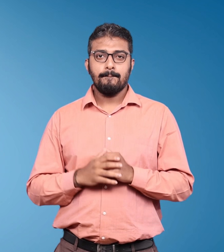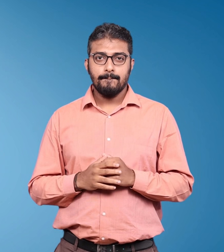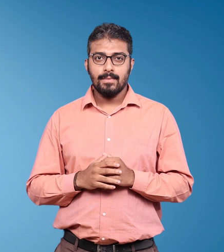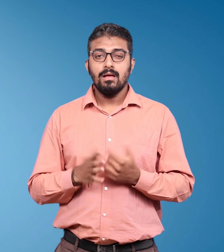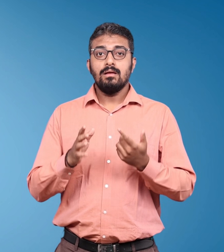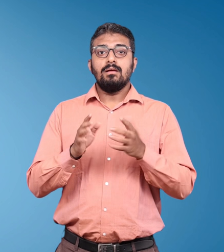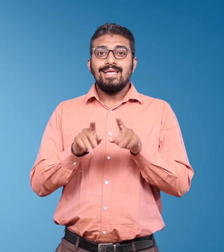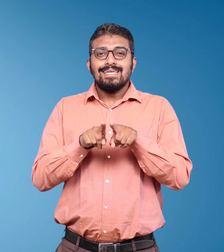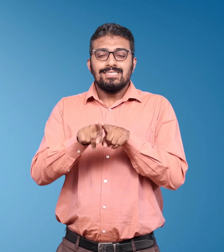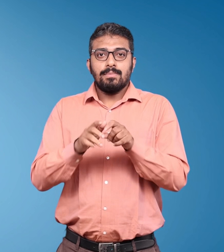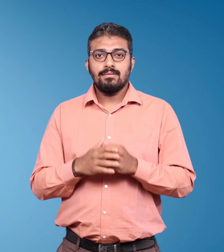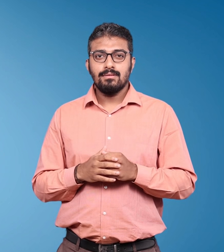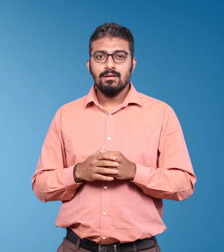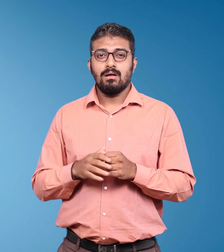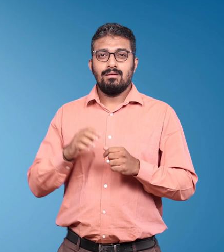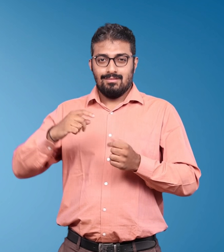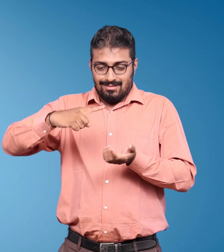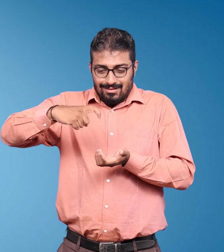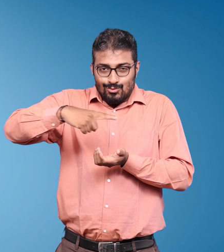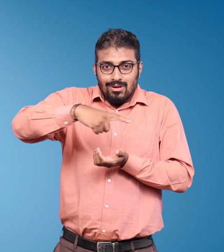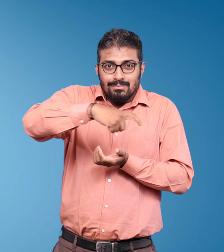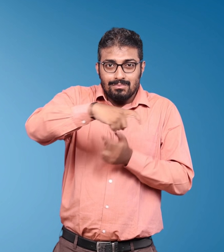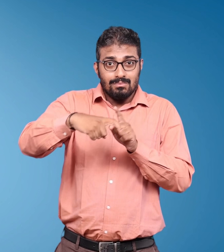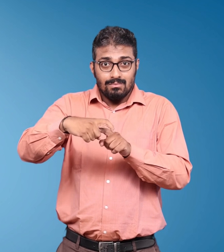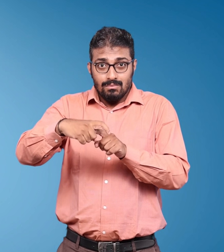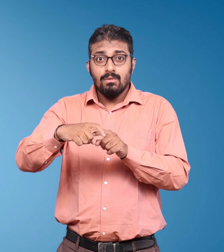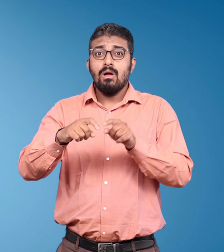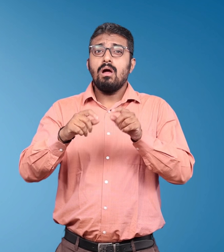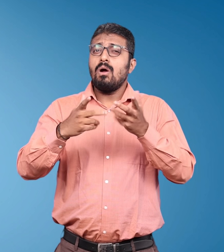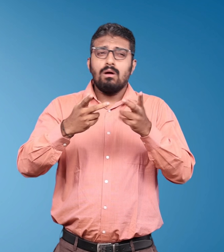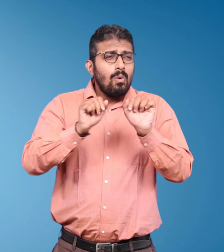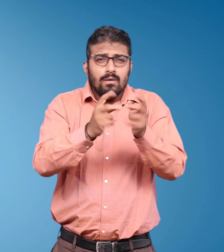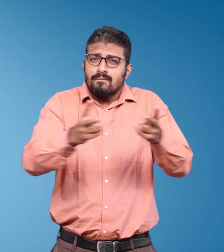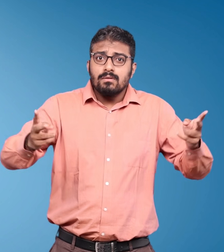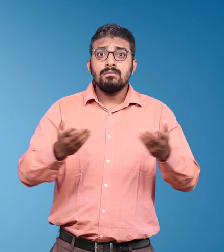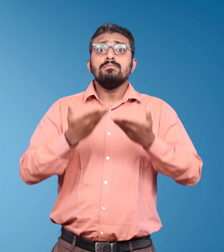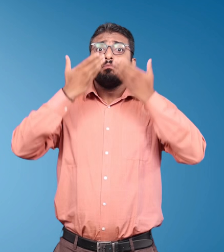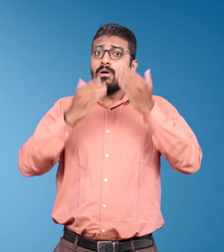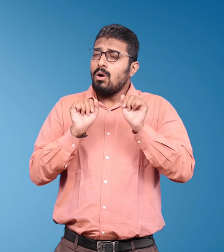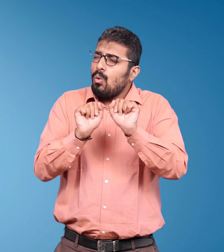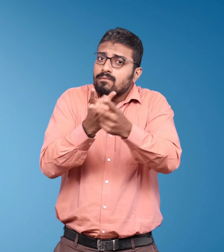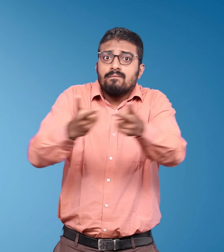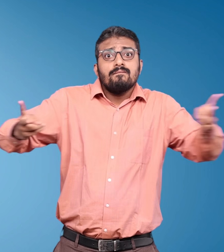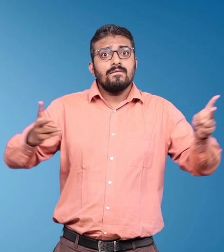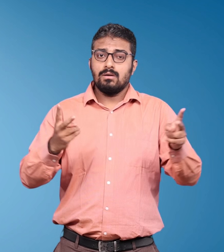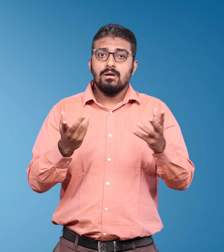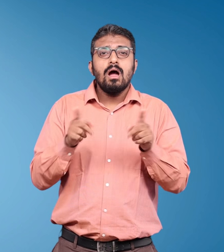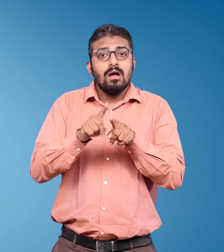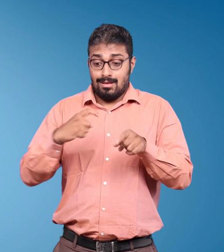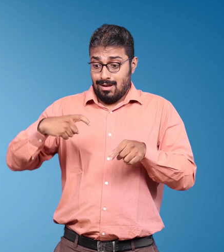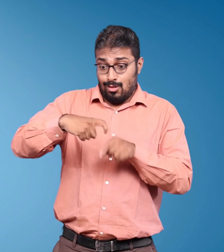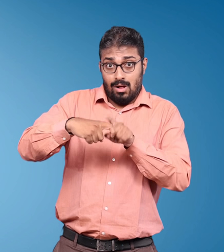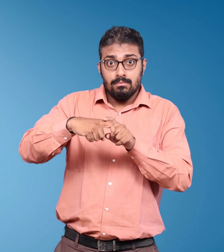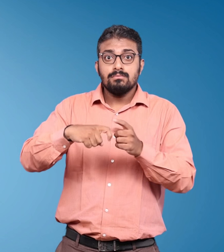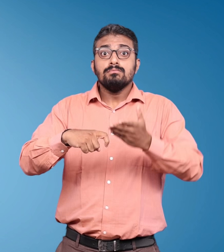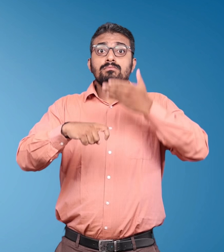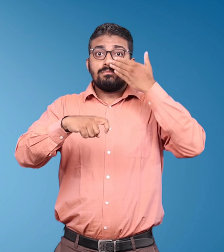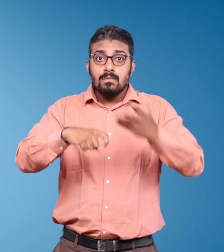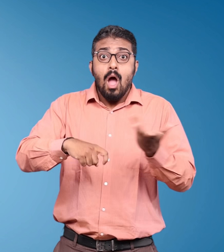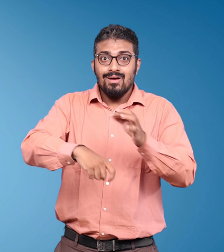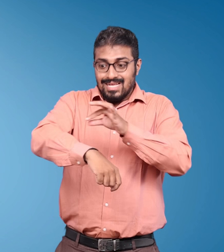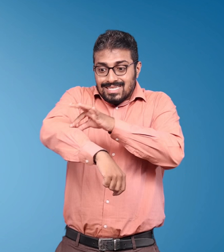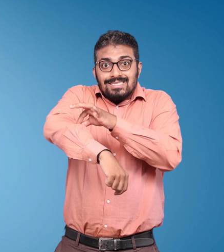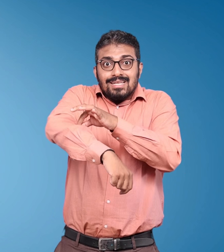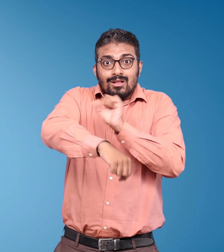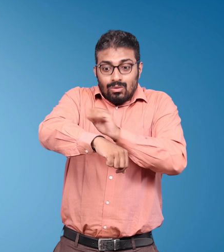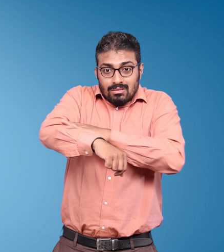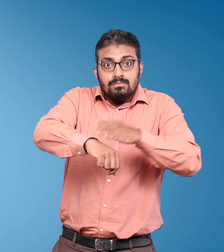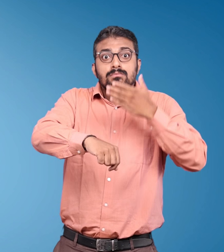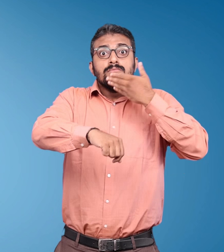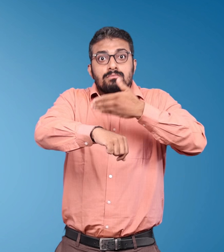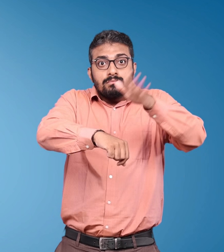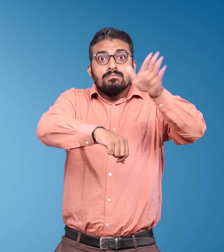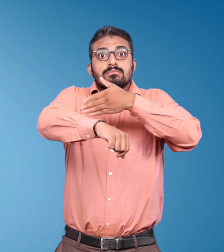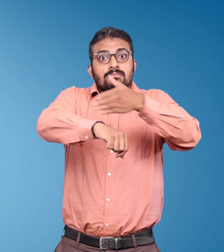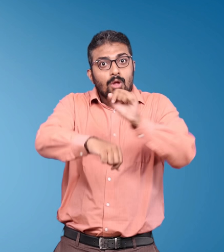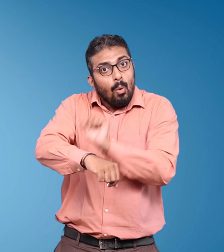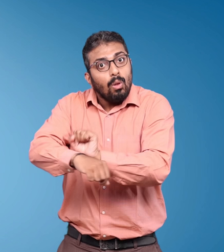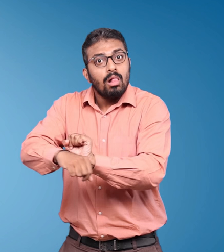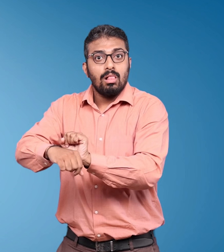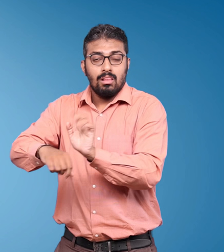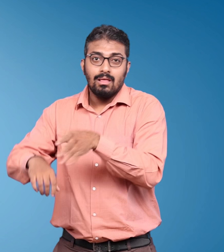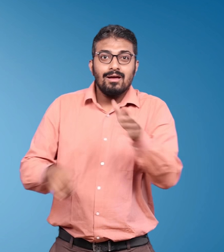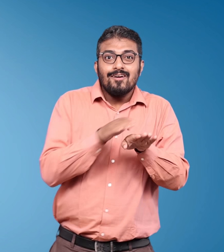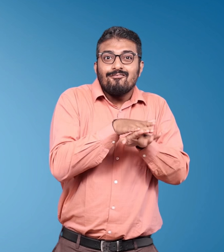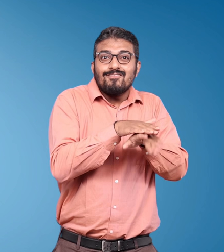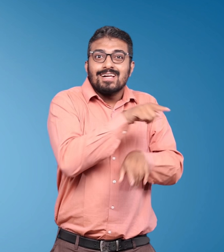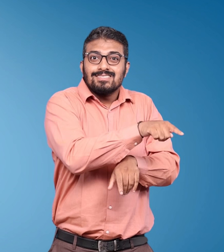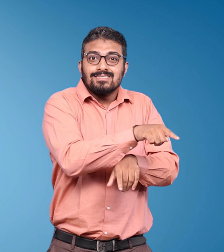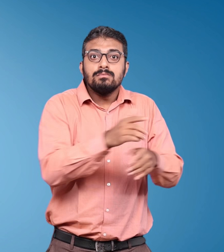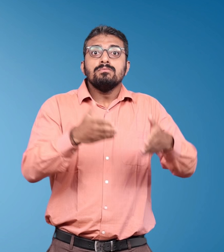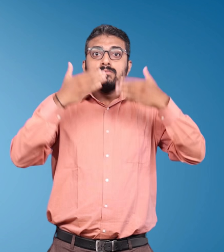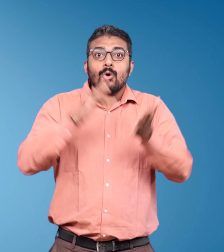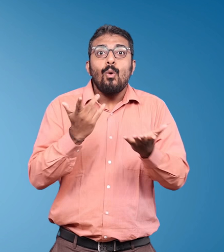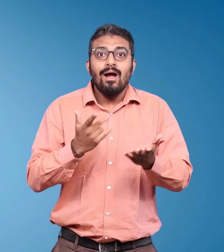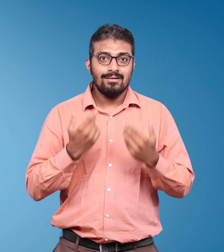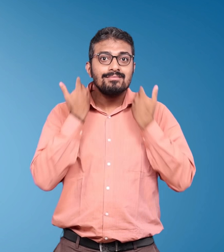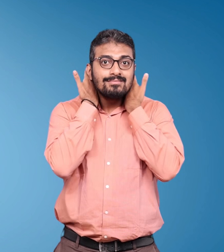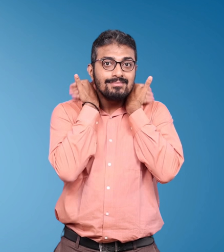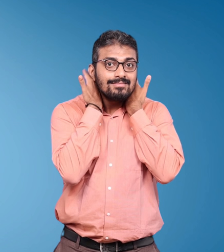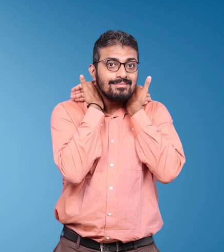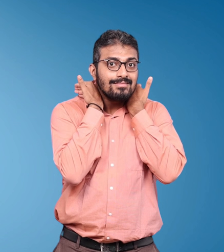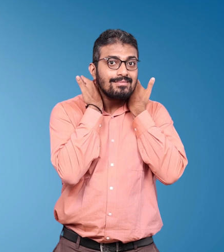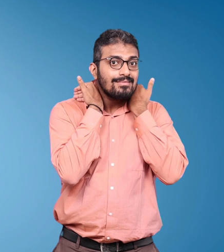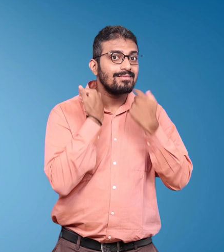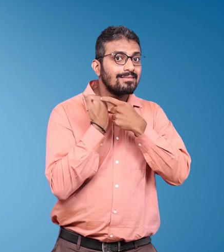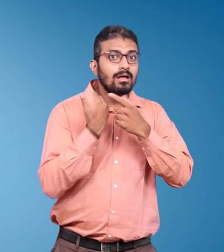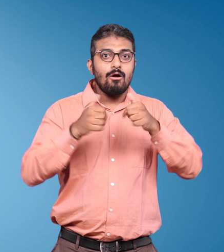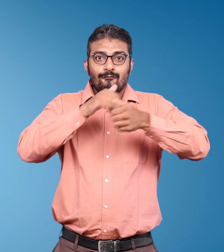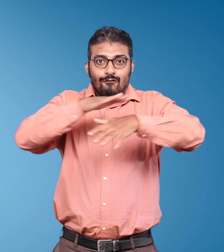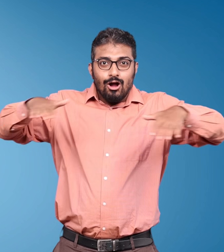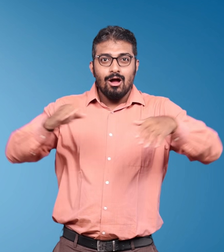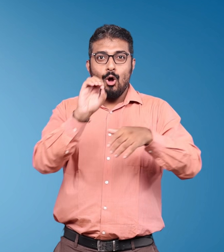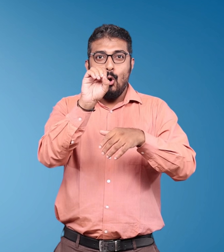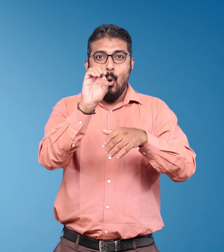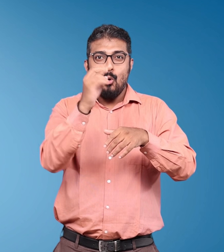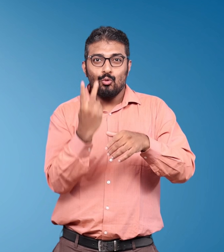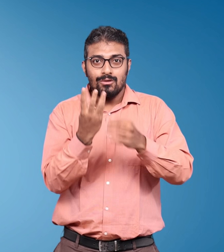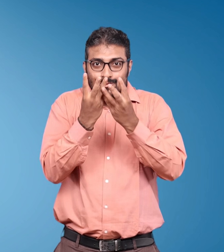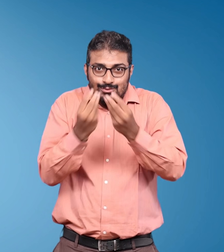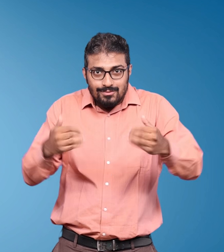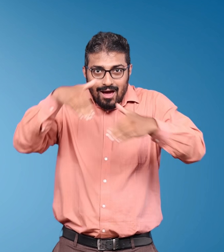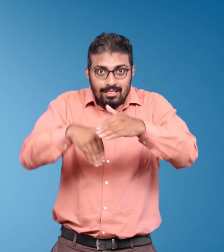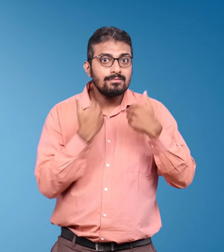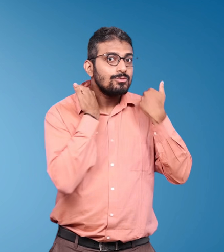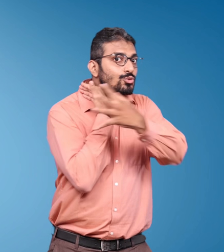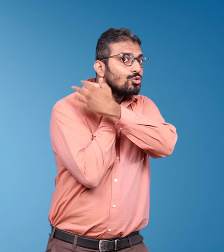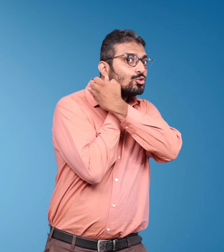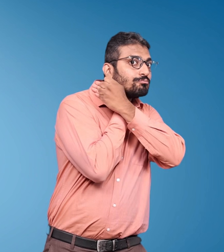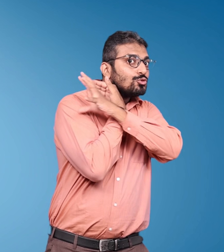It is necessary for all living organisms and they have different mechanisms for it. For example, earthworms breathe through their skin, and fish use gills for absorbing oxygen from the air dissolved in the water.